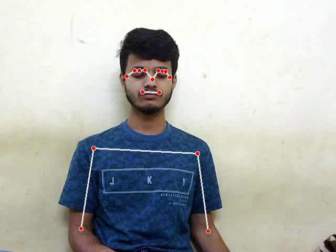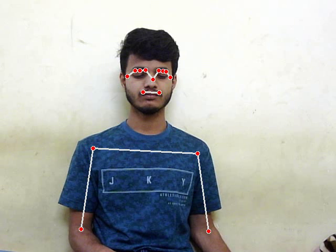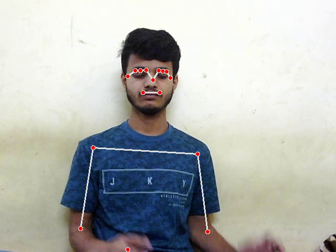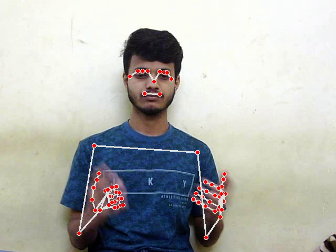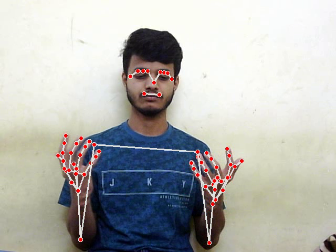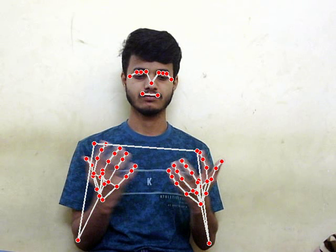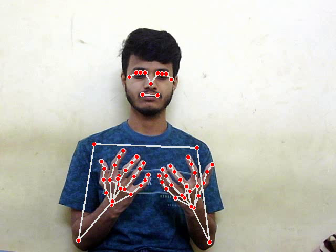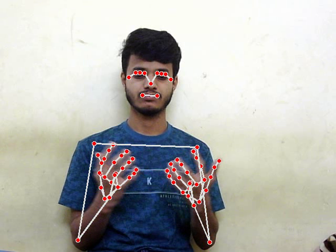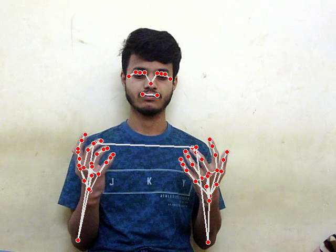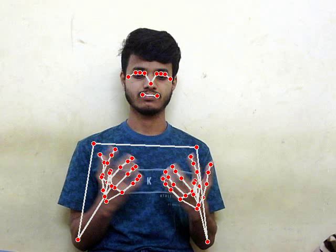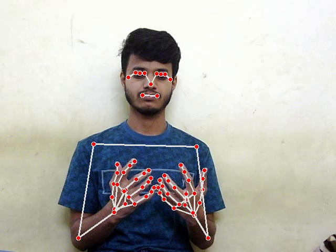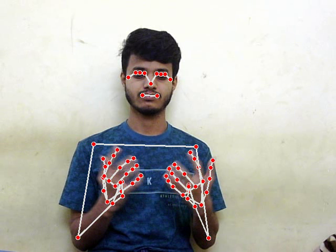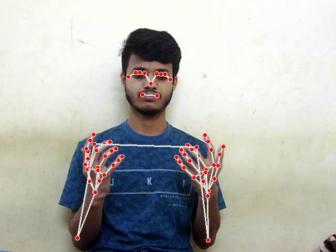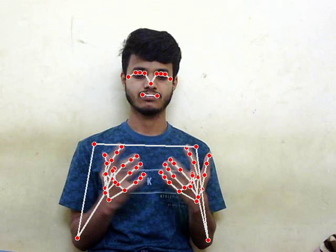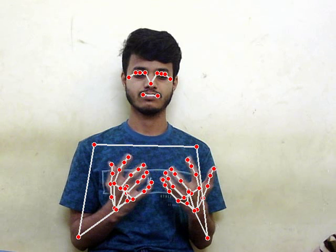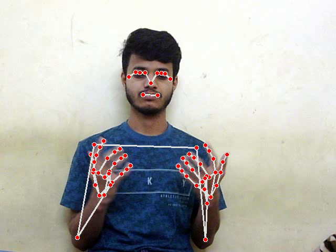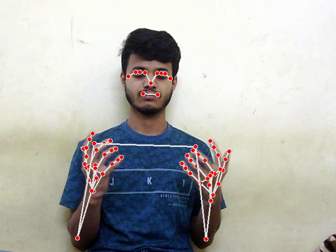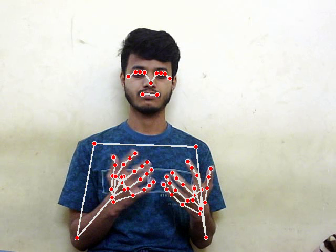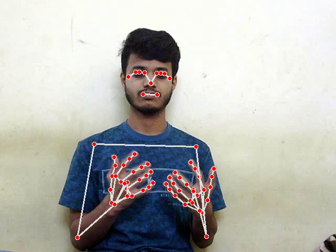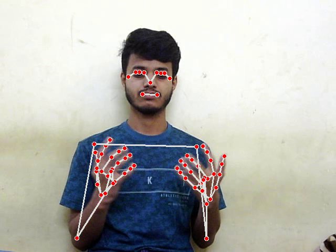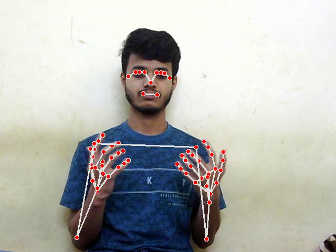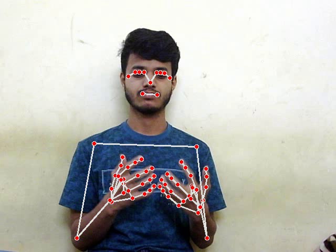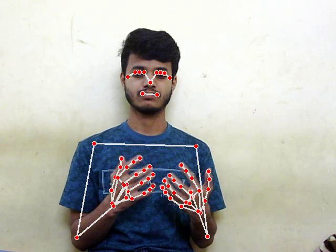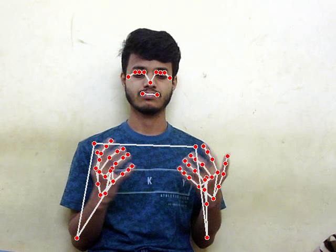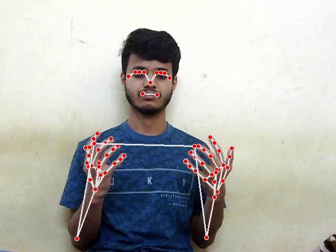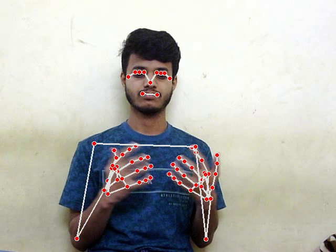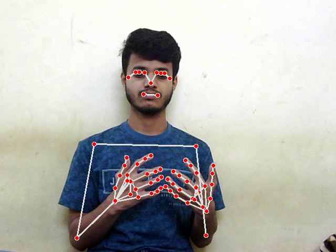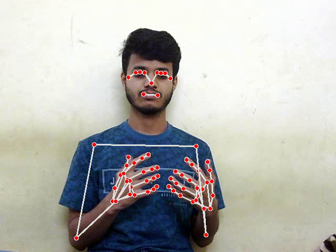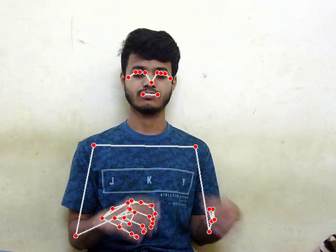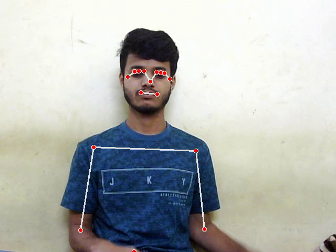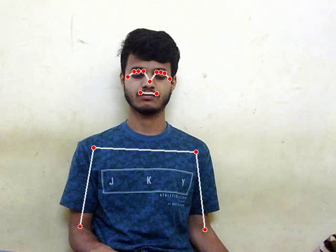what